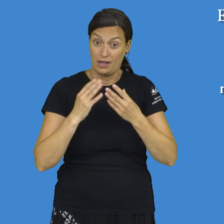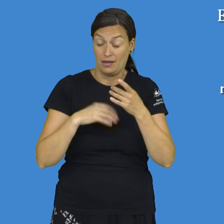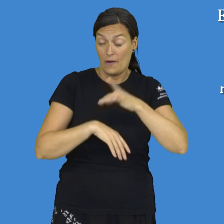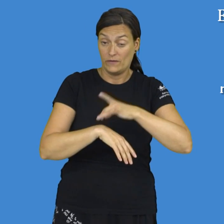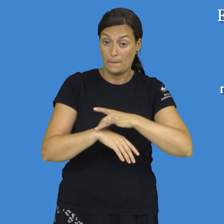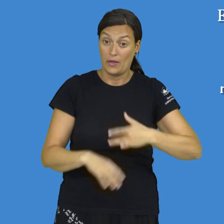enfermo